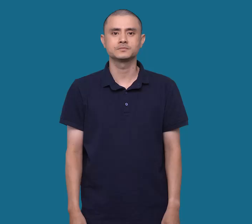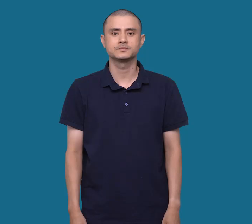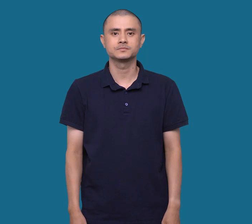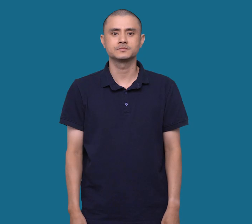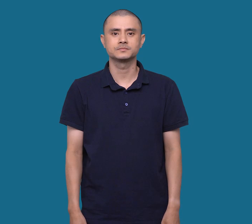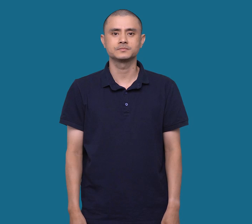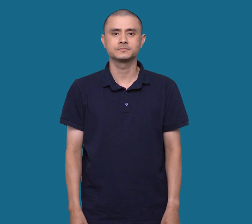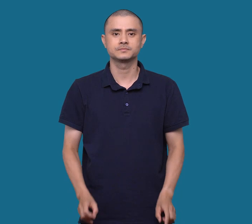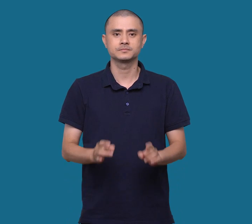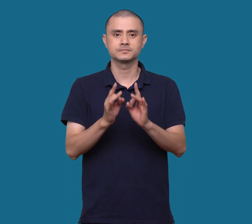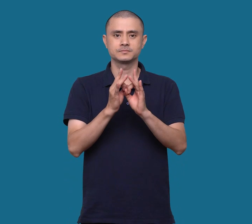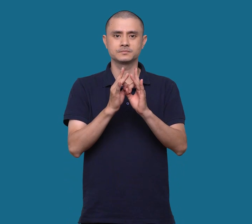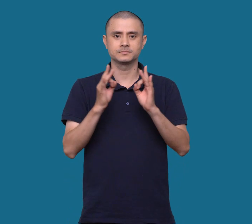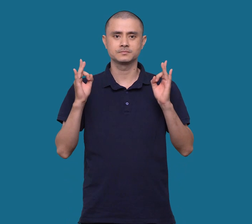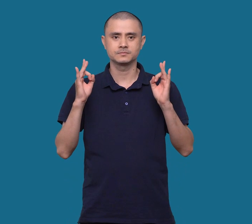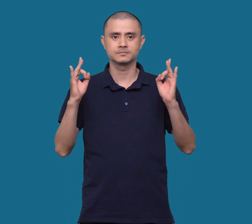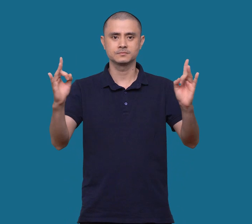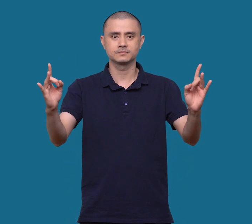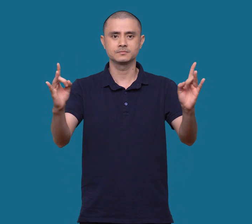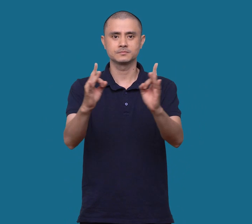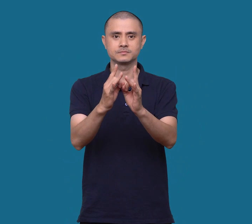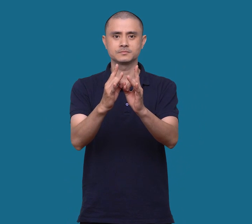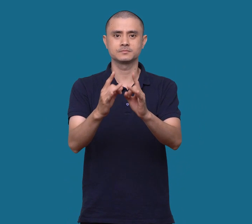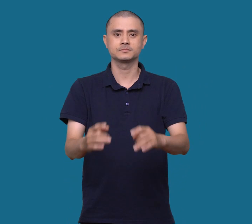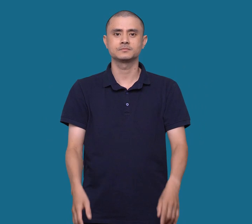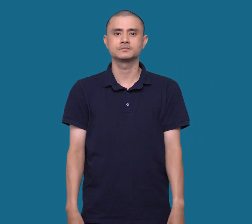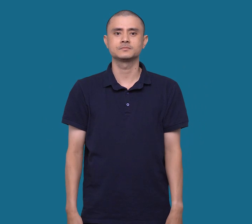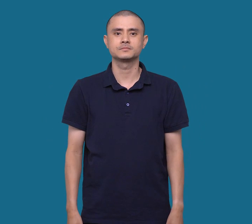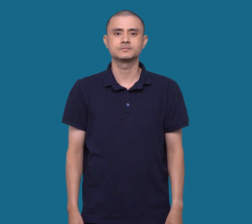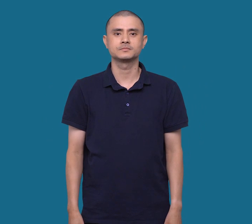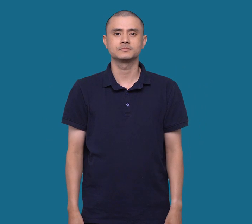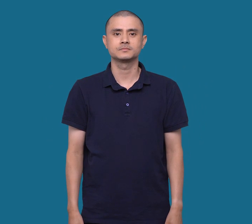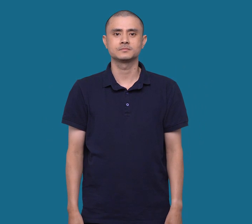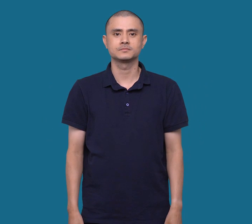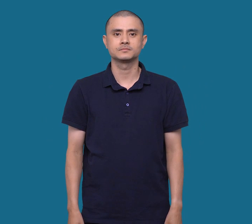Cố đô Huế